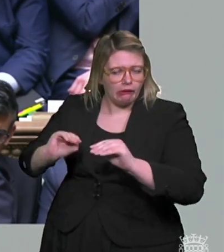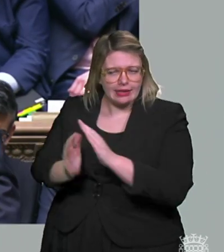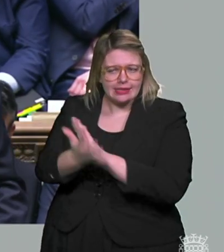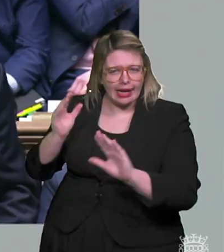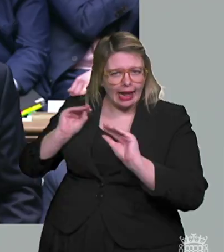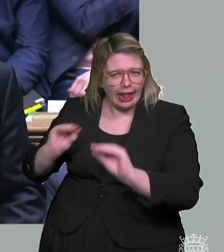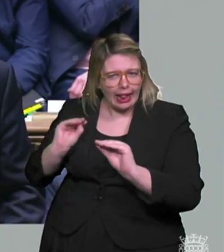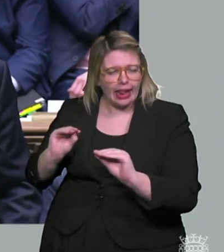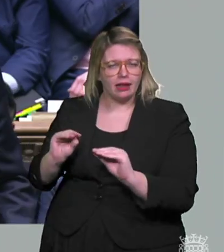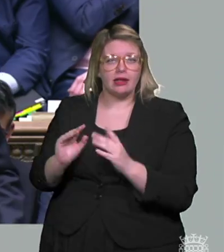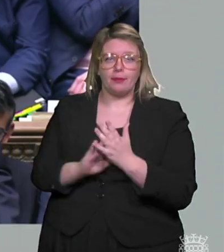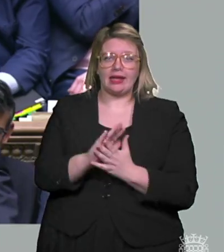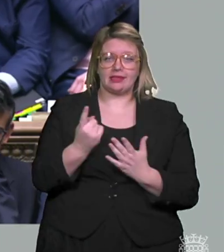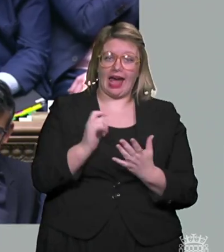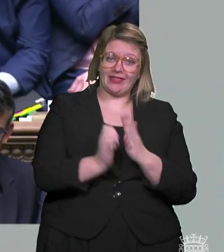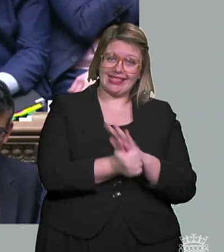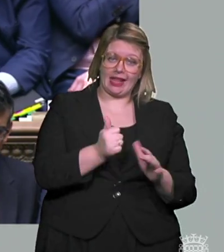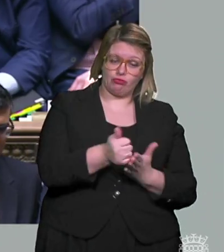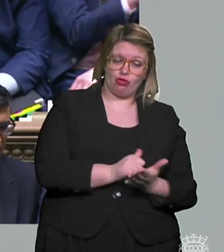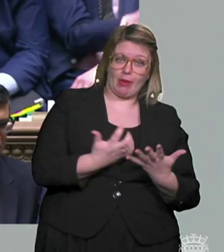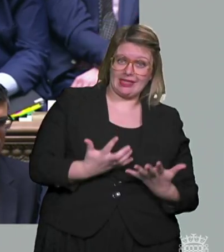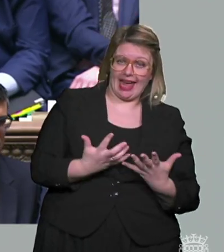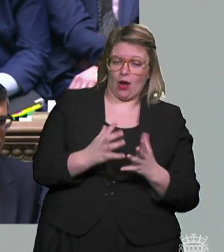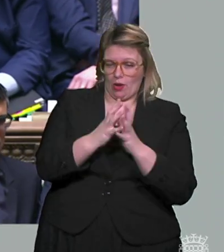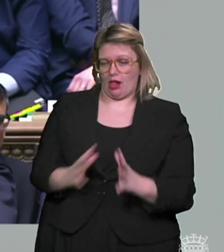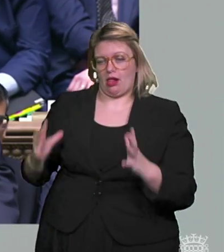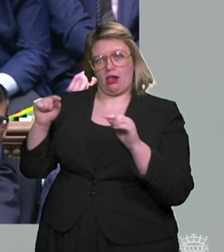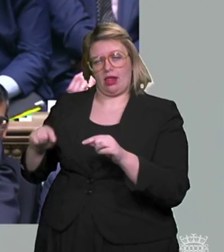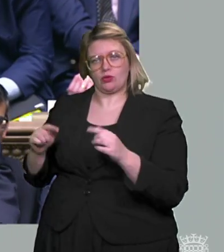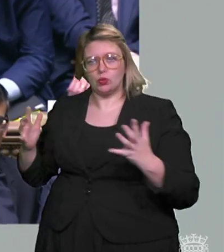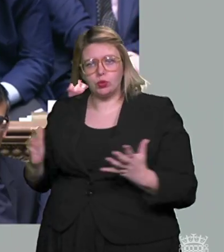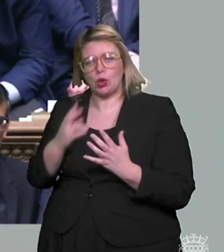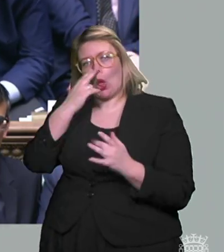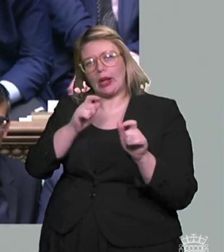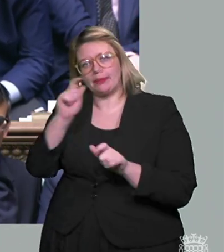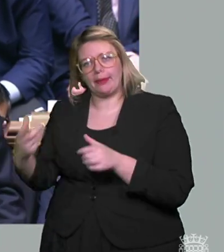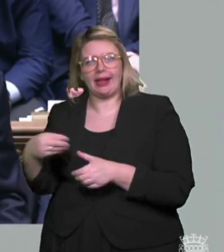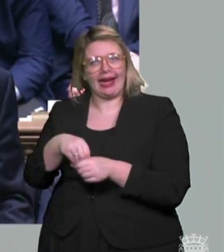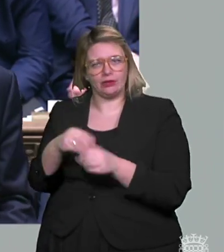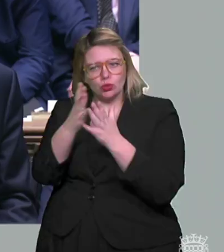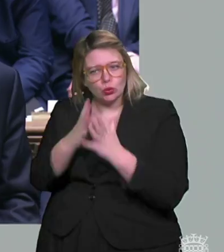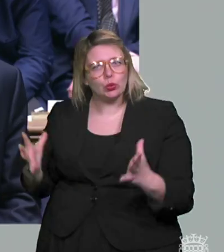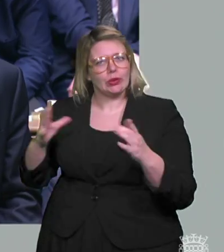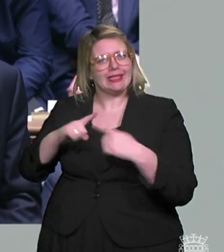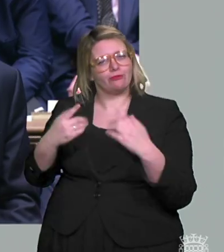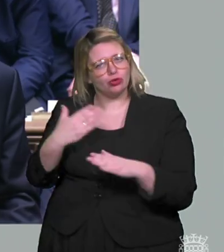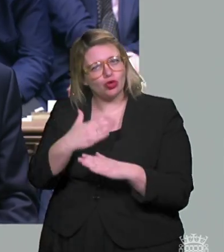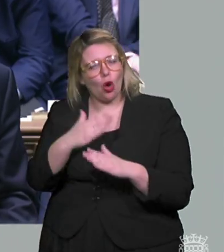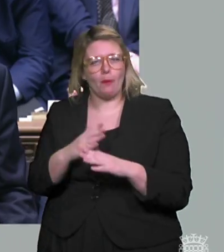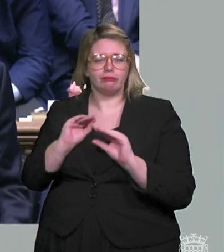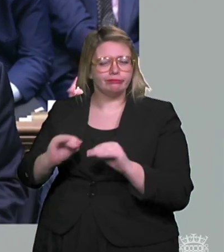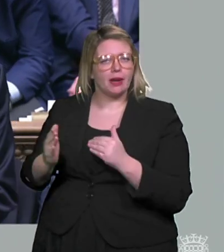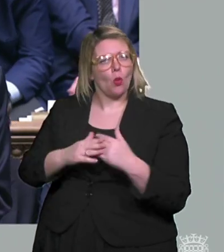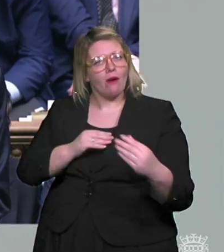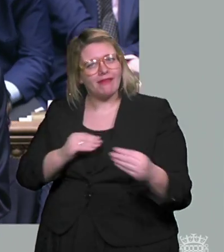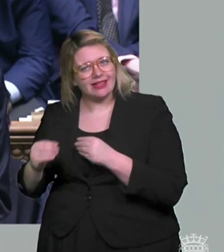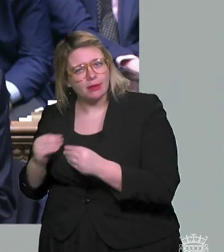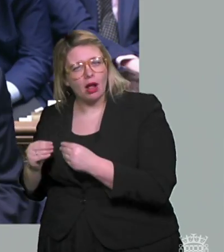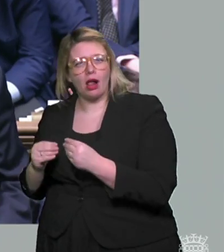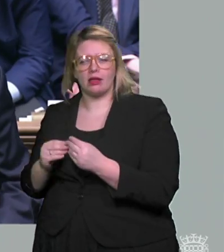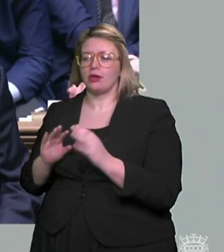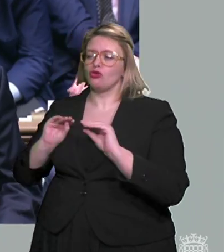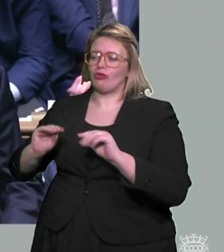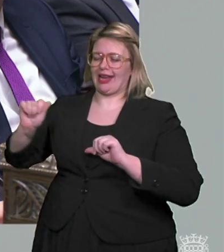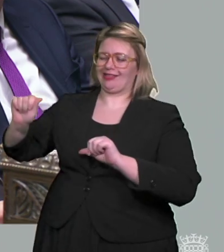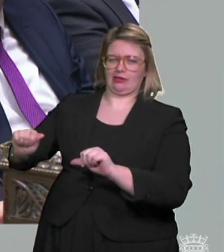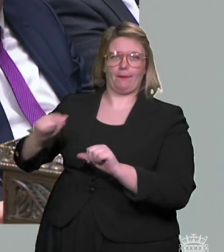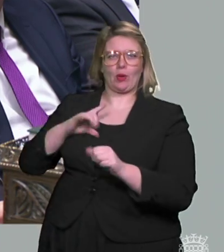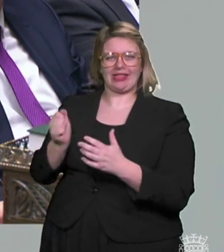They will bring together our existing skills programmes to make them more appealing for older workers, focusing on flexibility and previous experience to reduce training length.